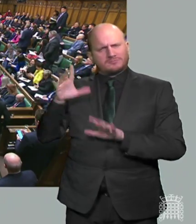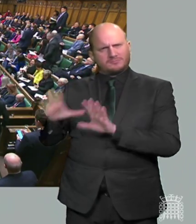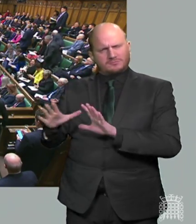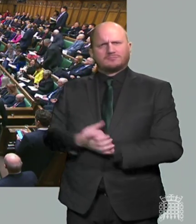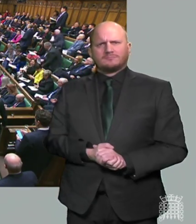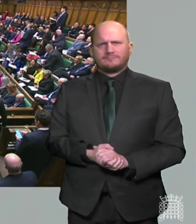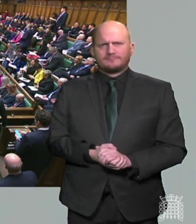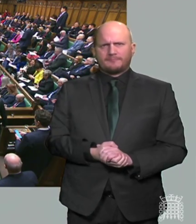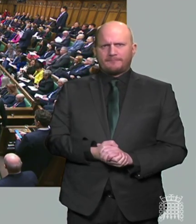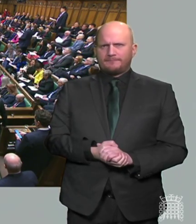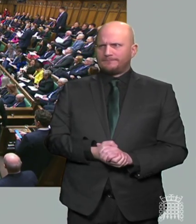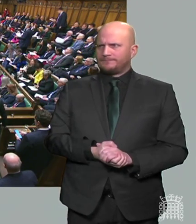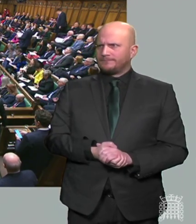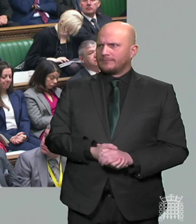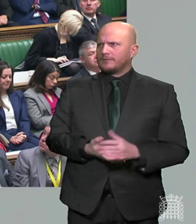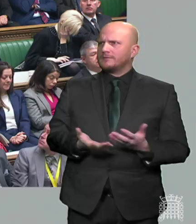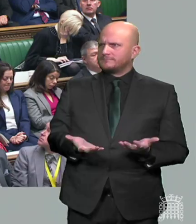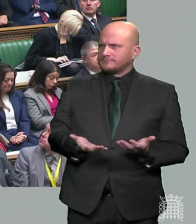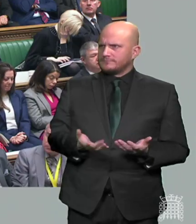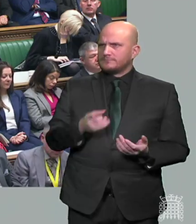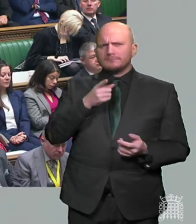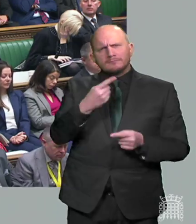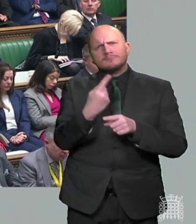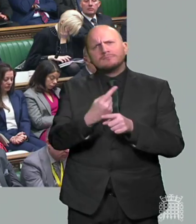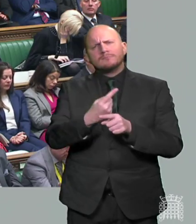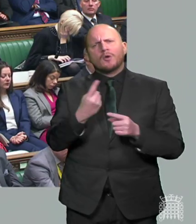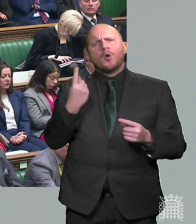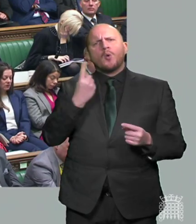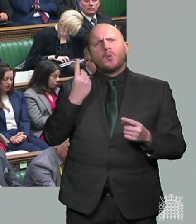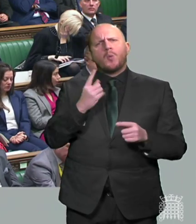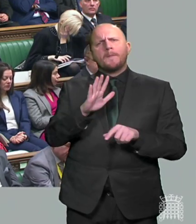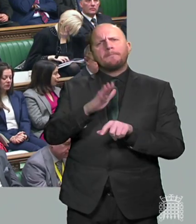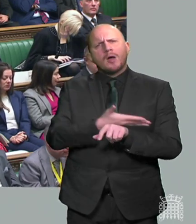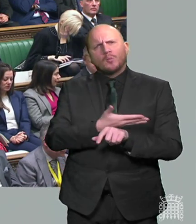I associate myself and my party with the comments of others on the tragedy in the channel.